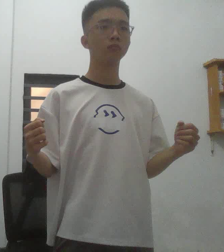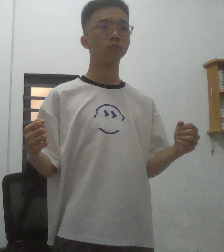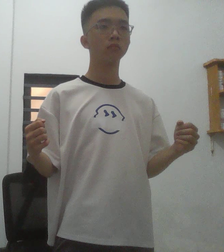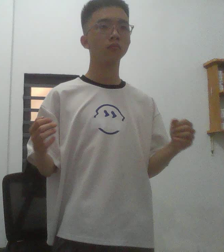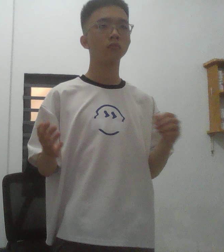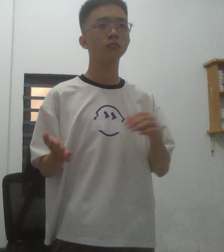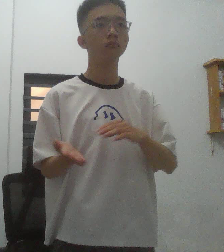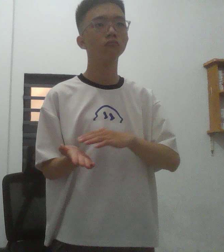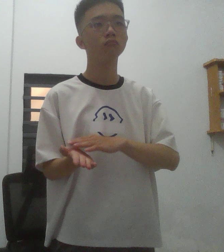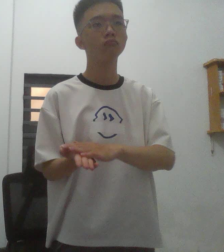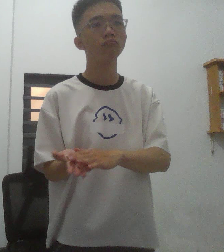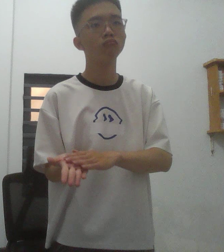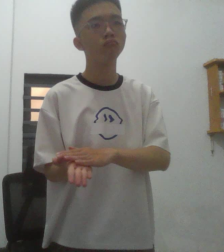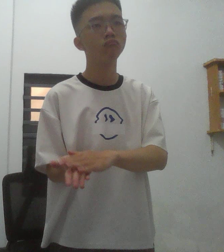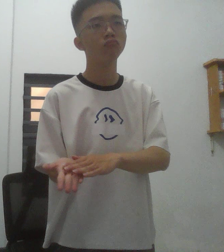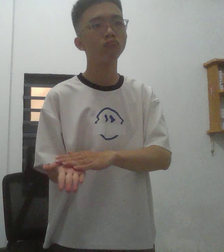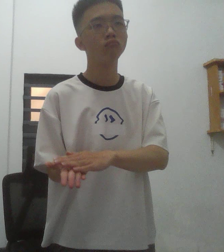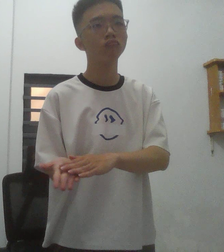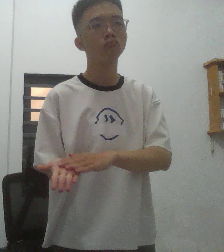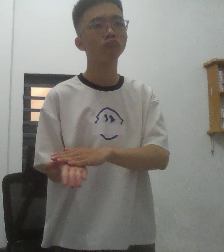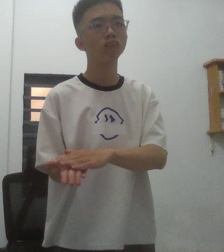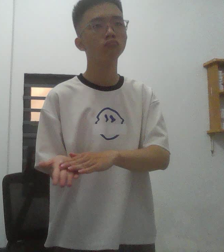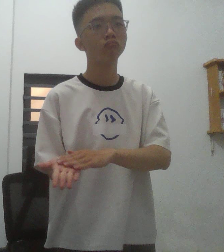xin loi